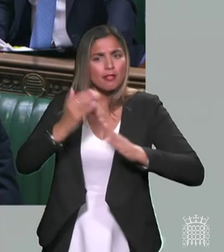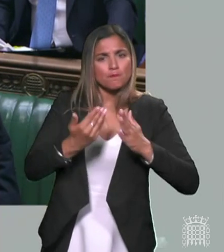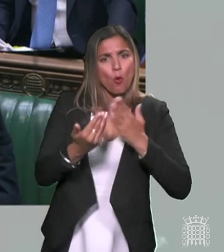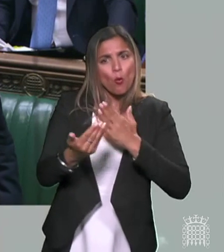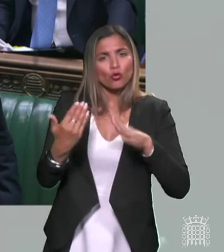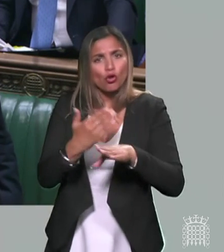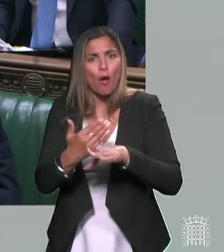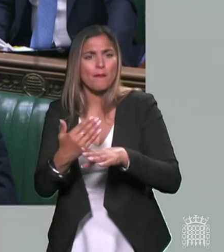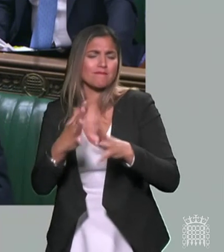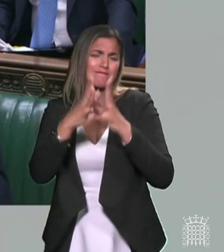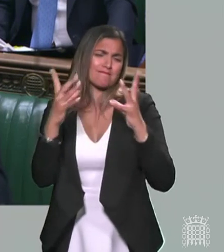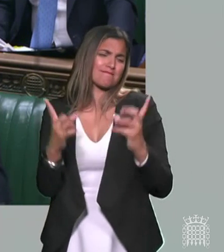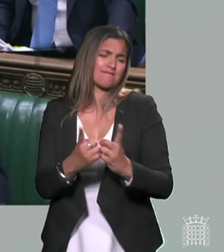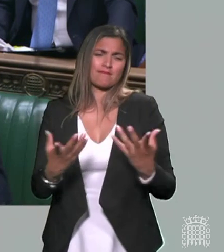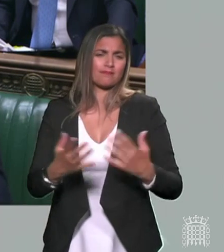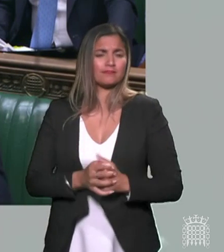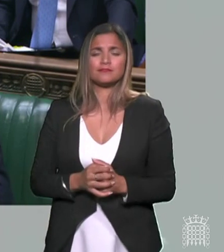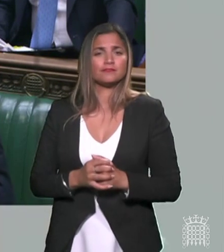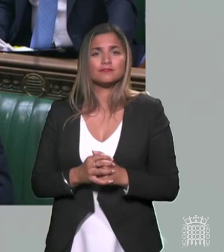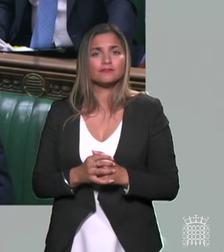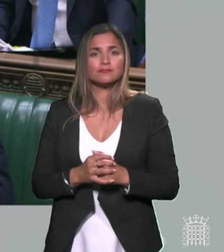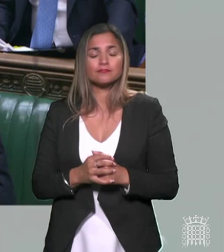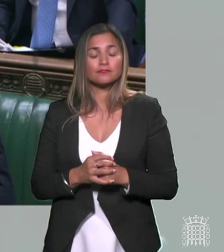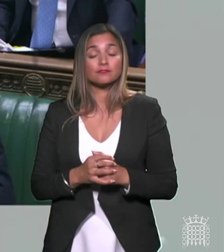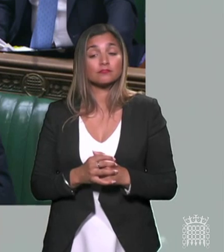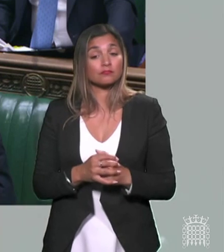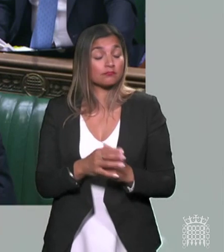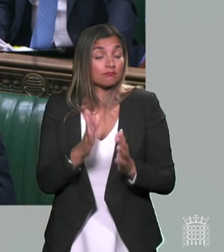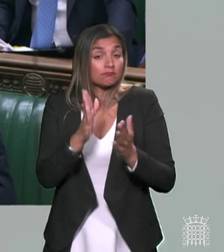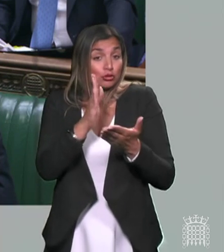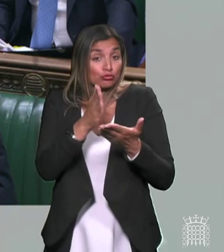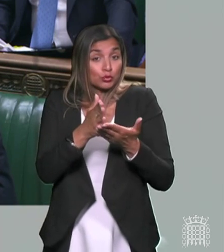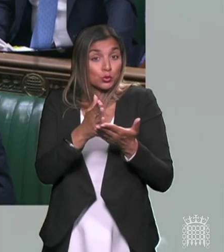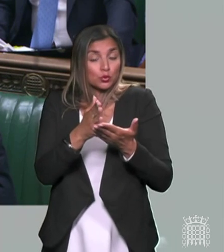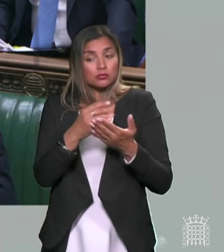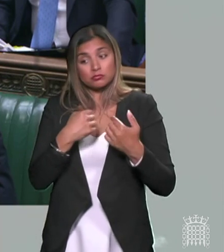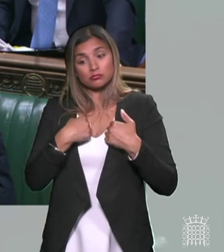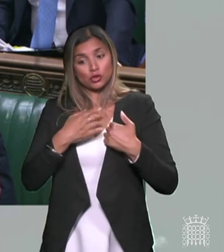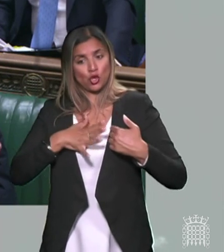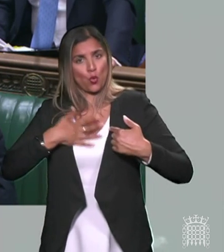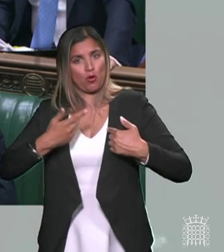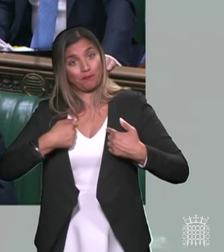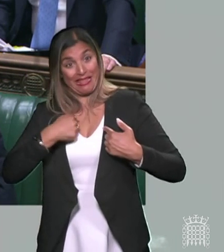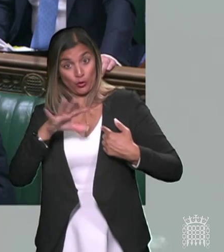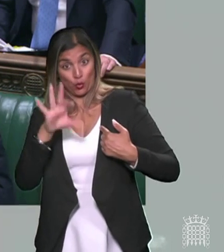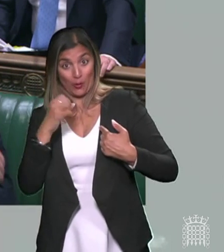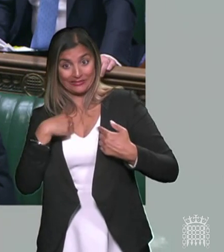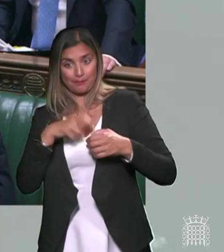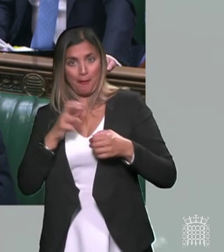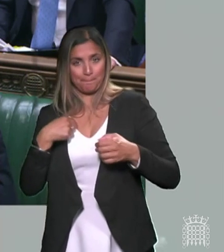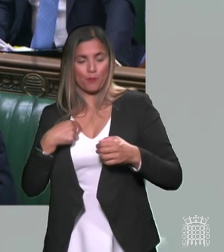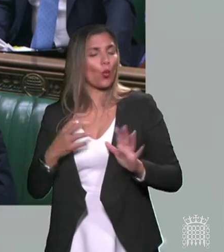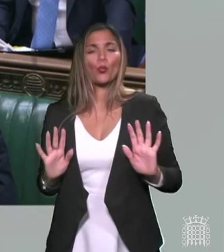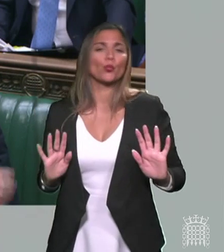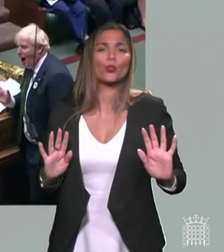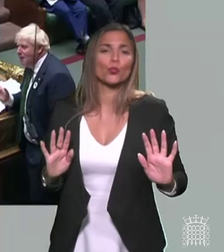It is perfectly true that I leave not at a time of my choosing— That is absolutely true.